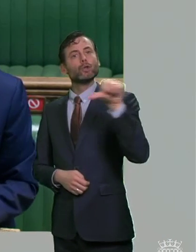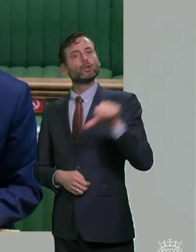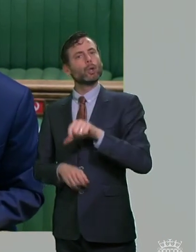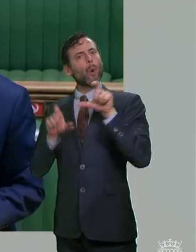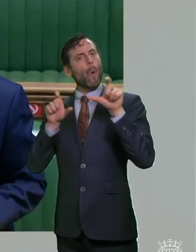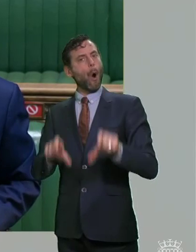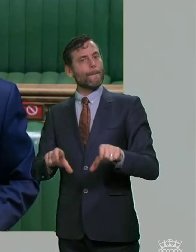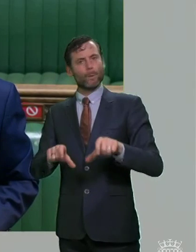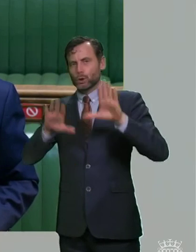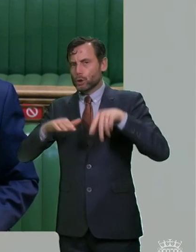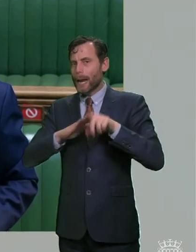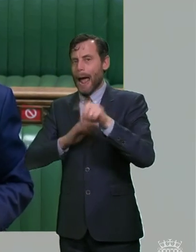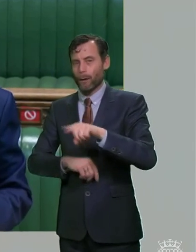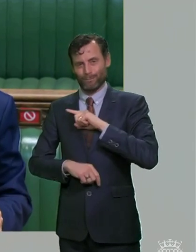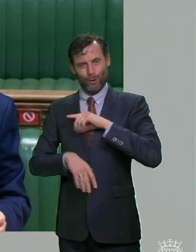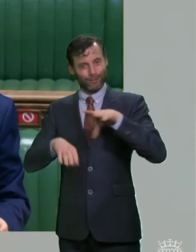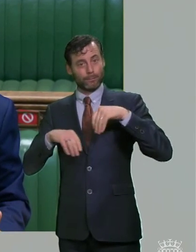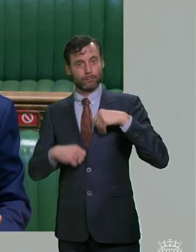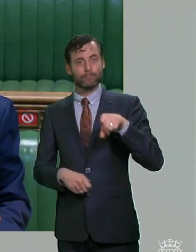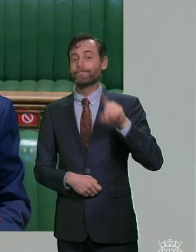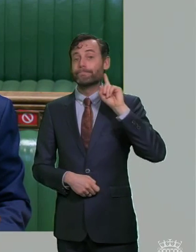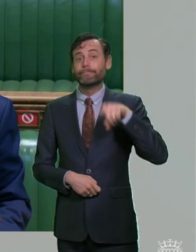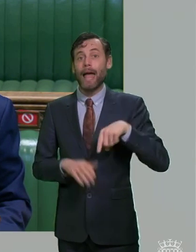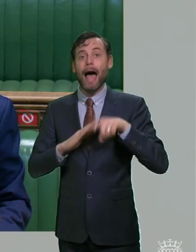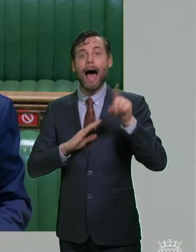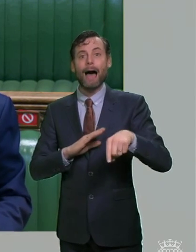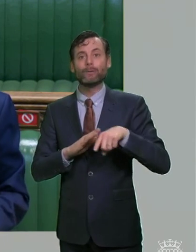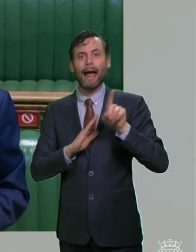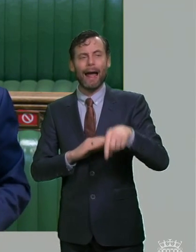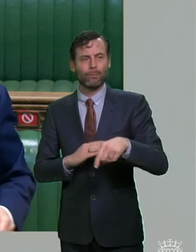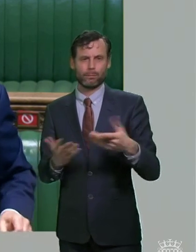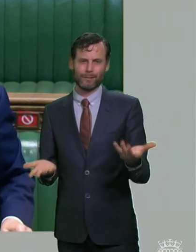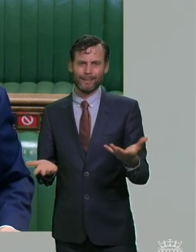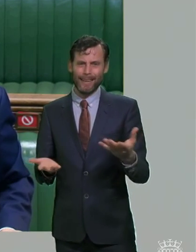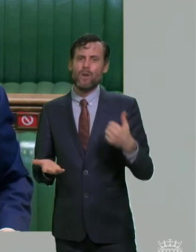That is a huge gap in our defences, and the small changes on Monday will not fix it.